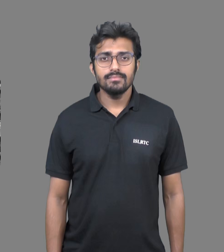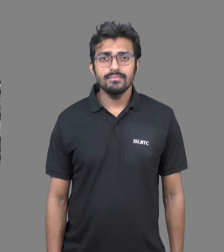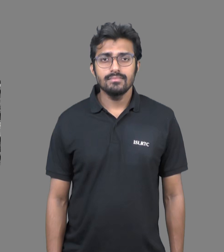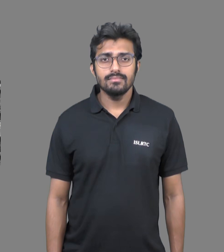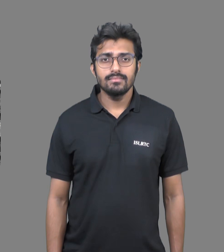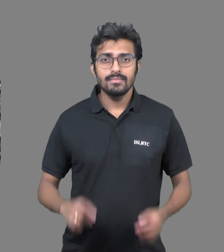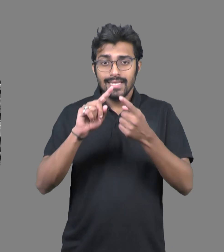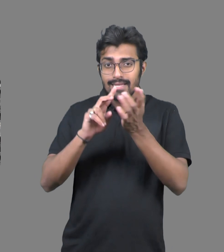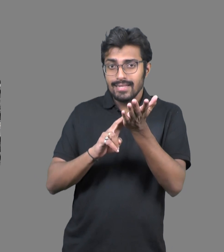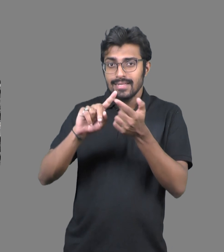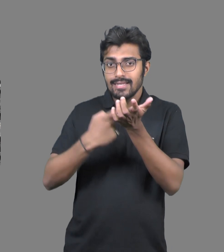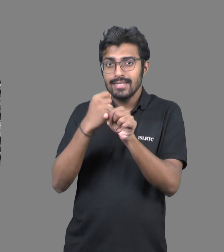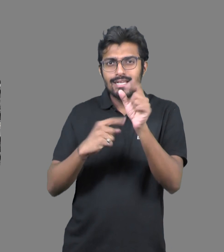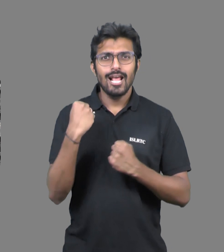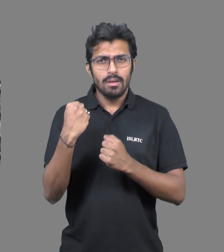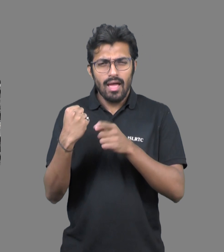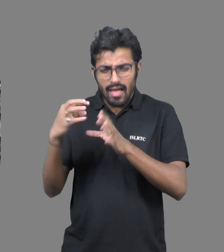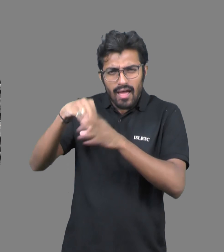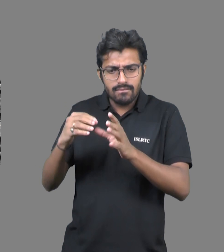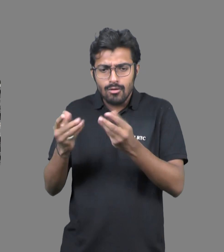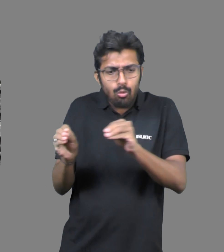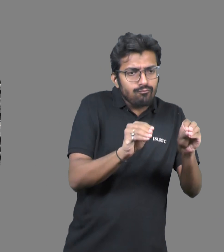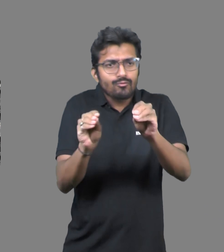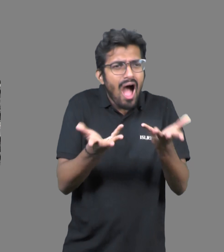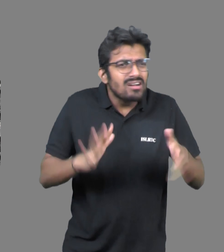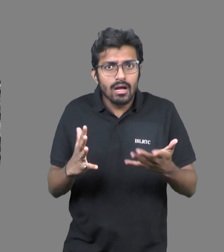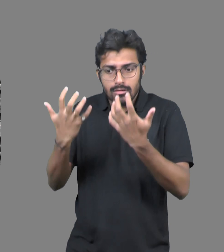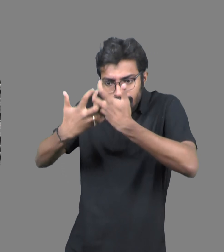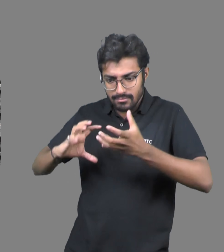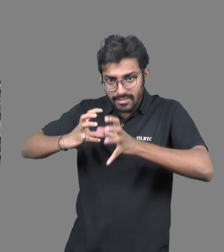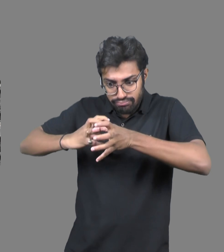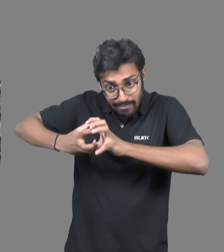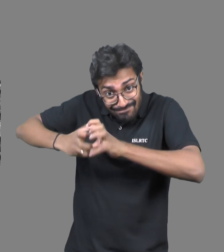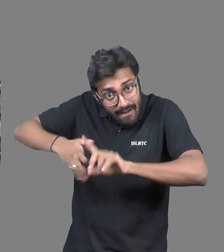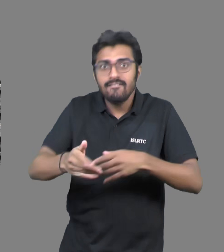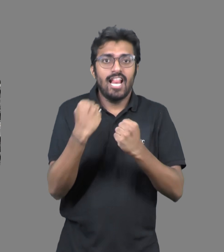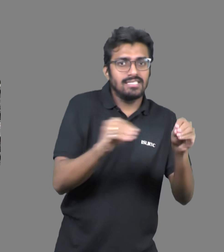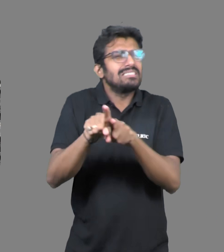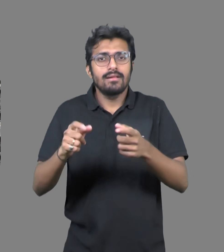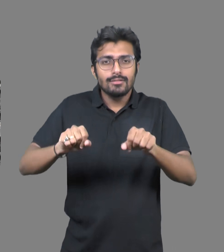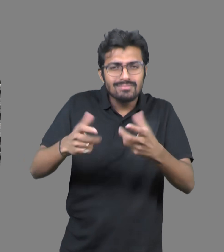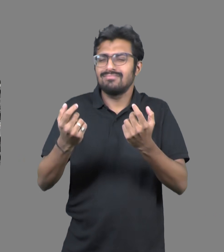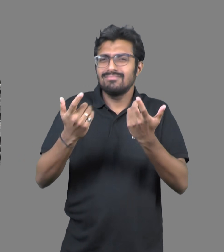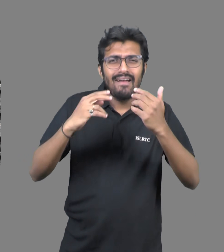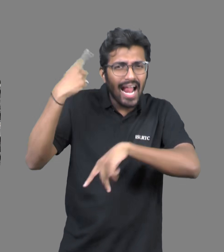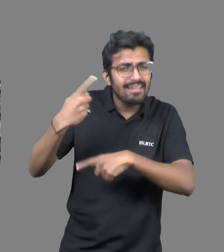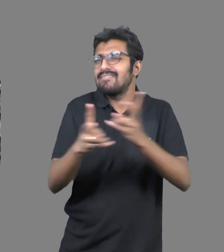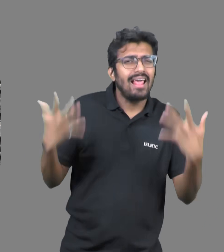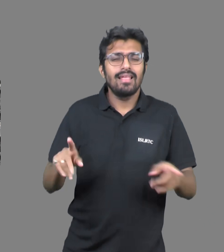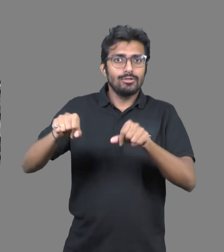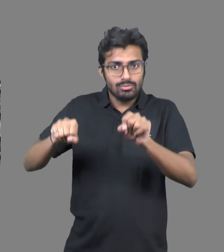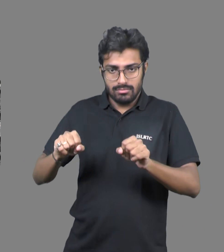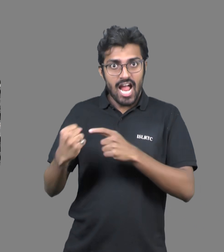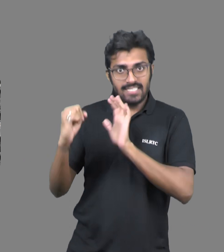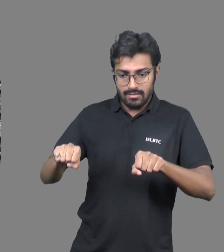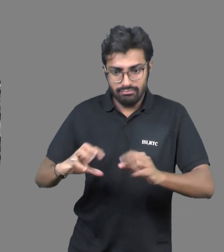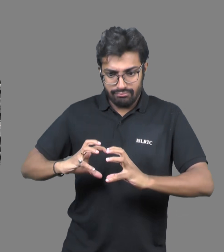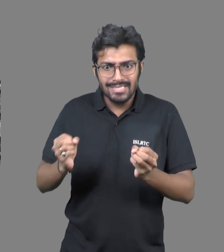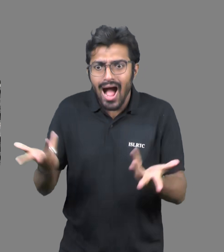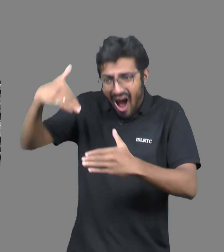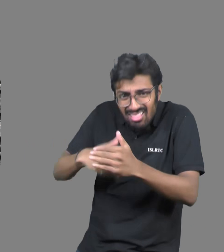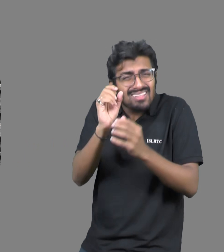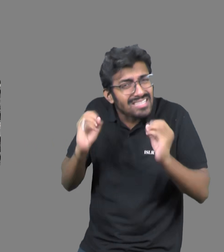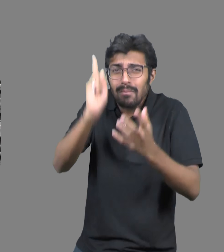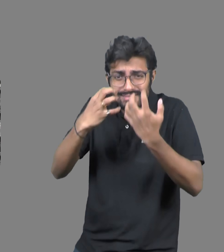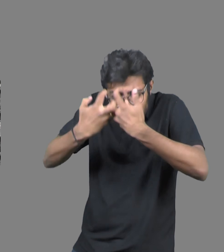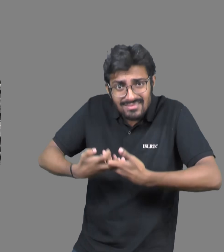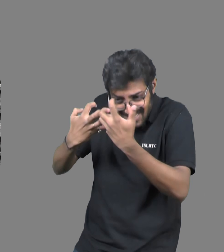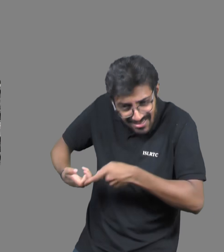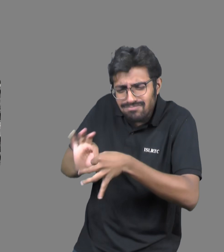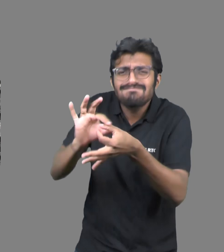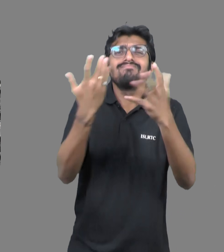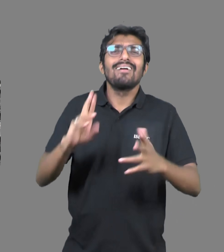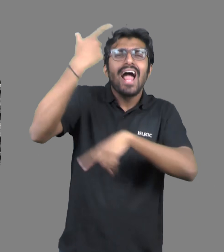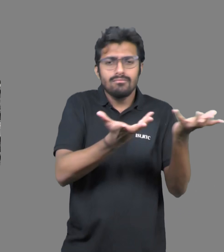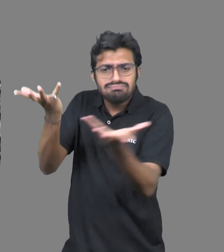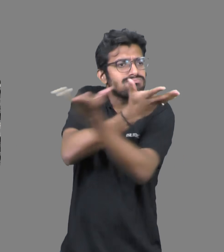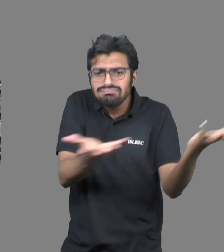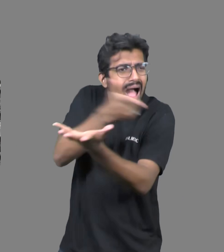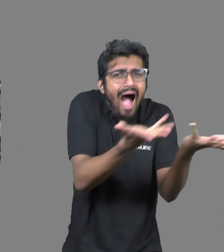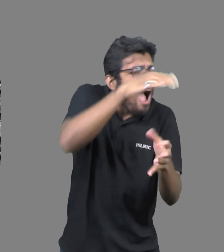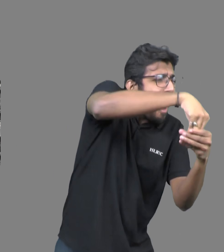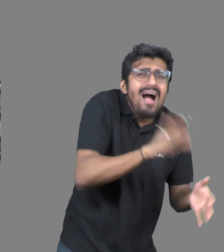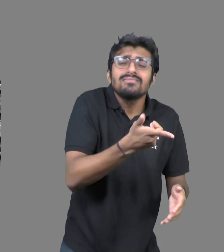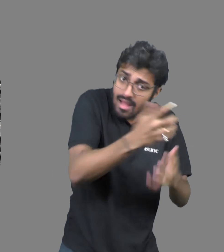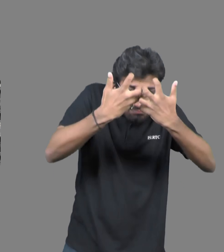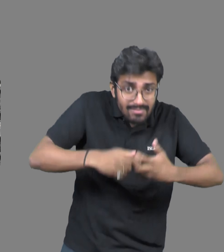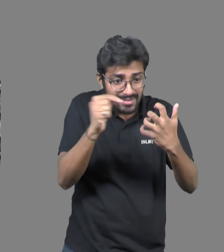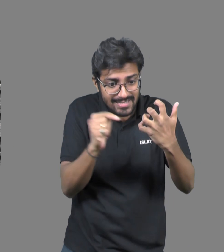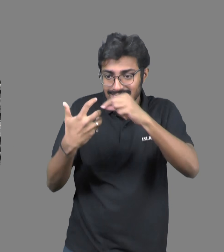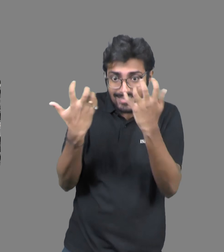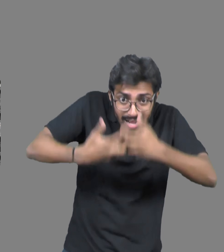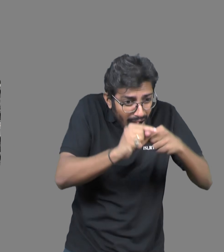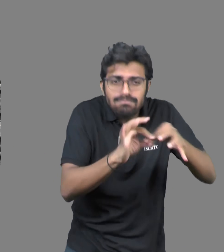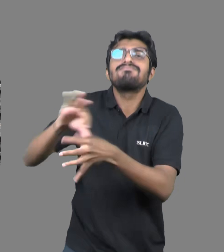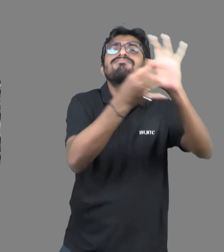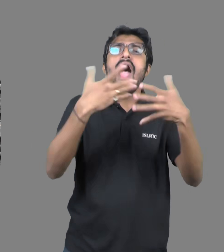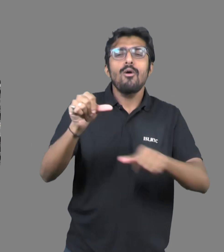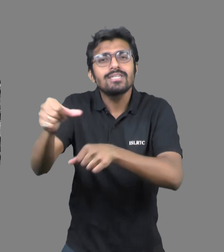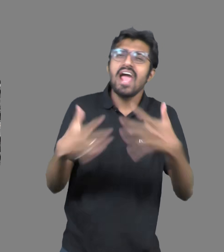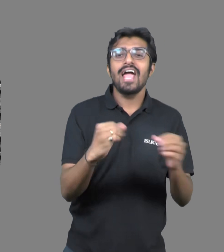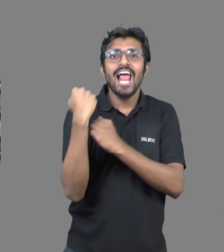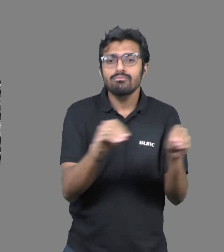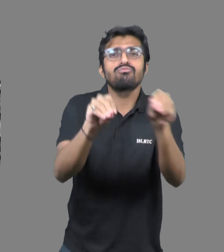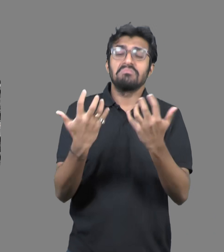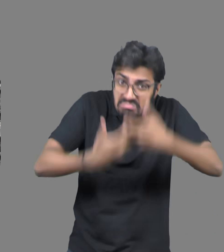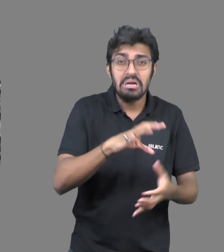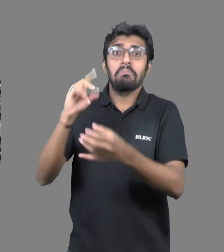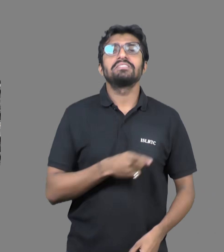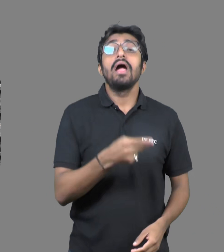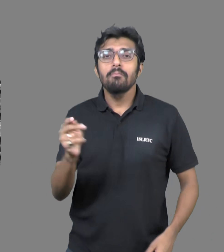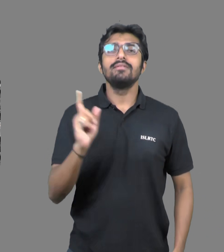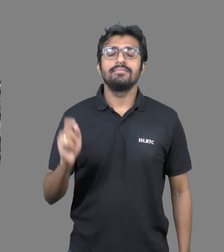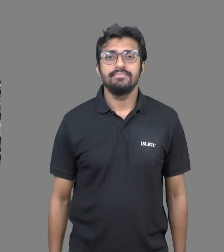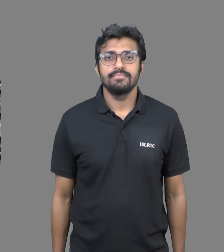Toothed Wheel